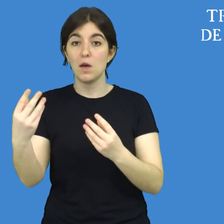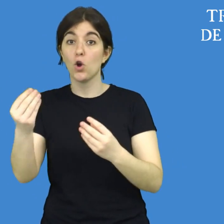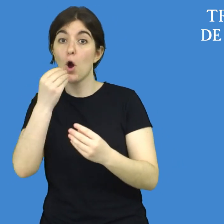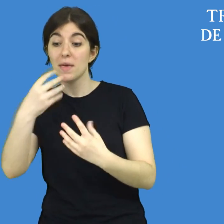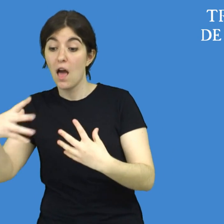comer